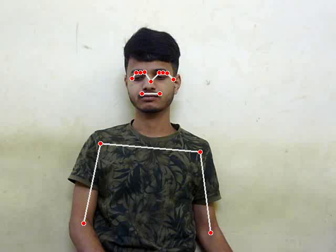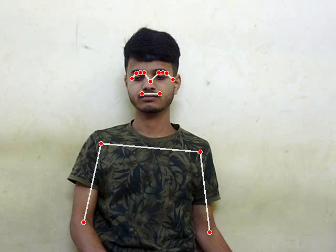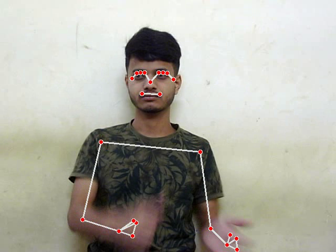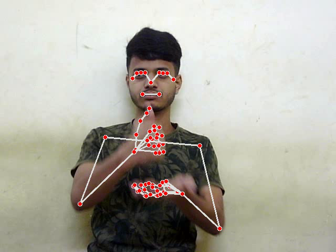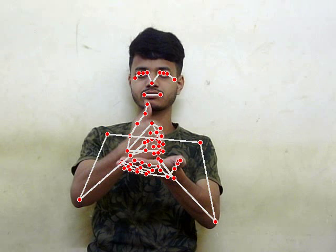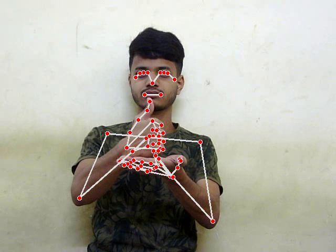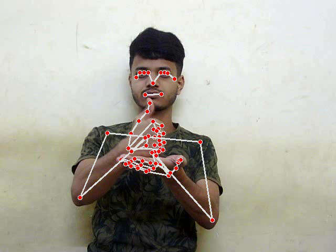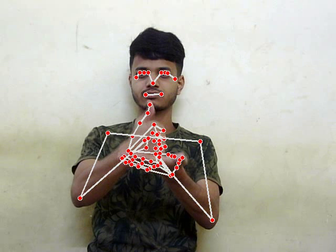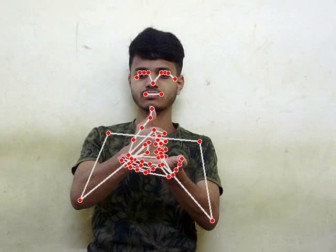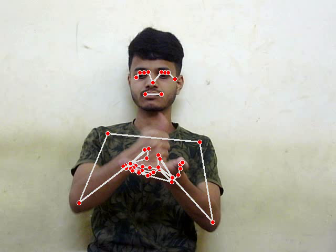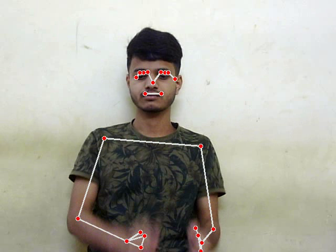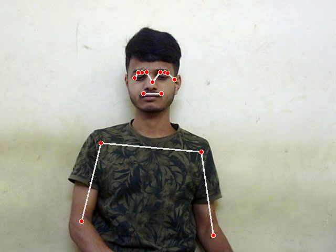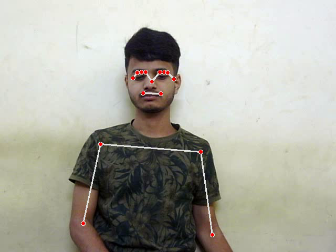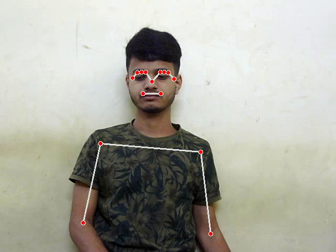help